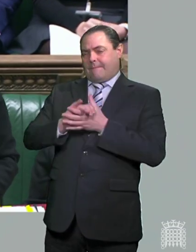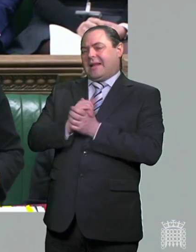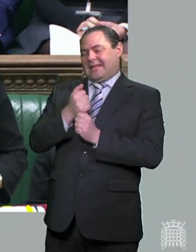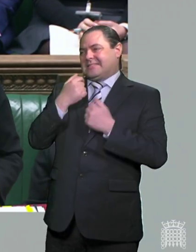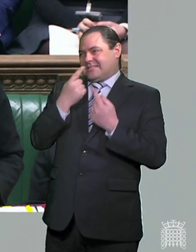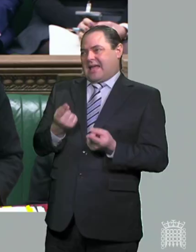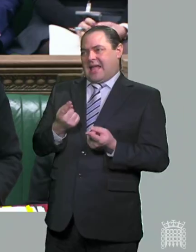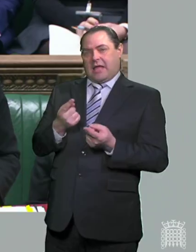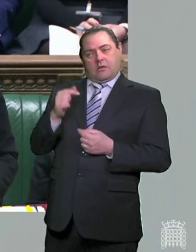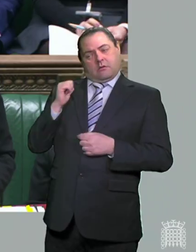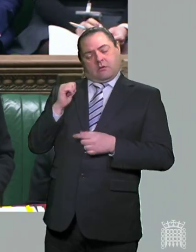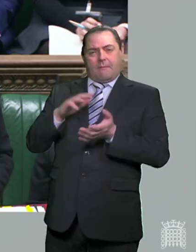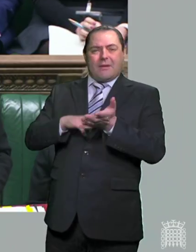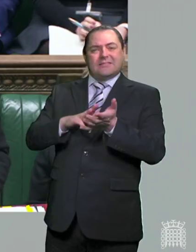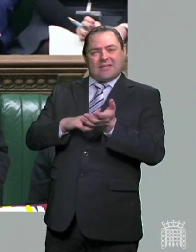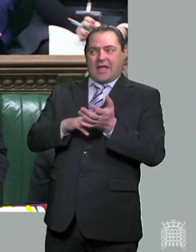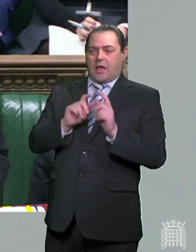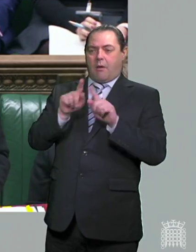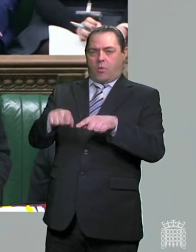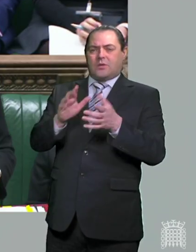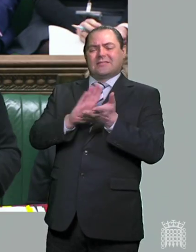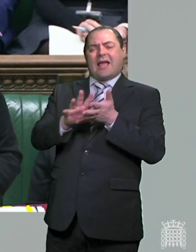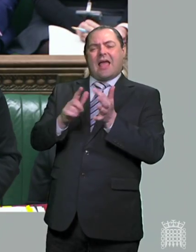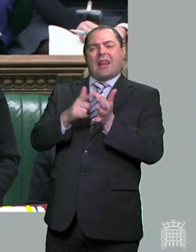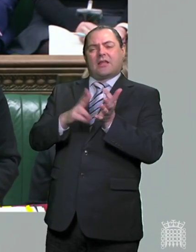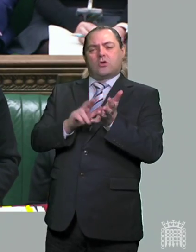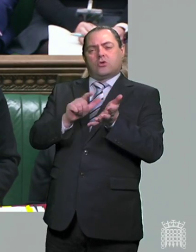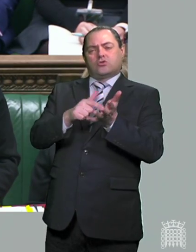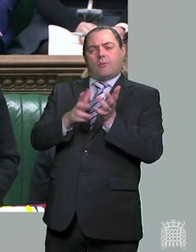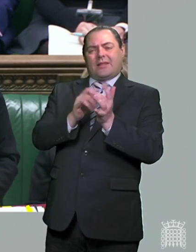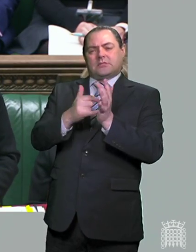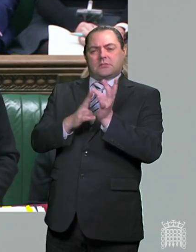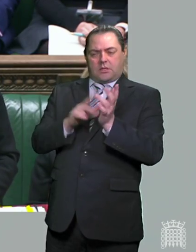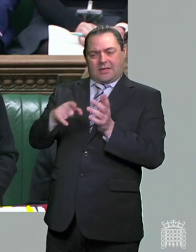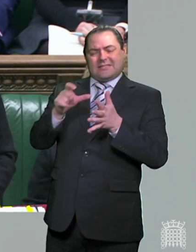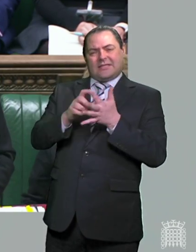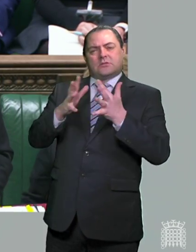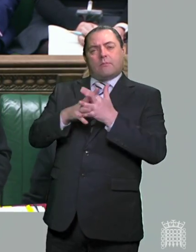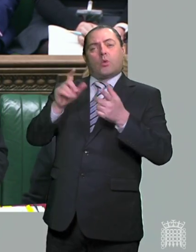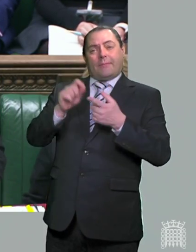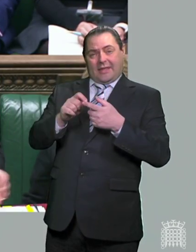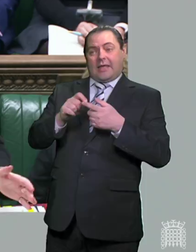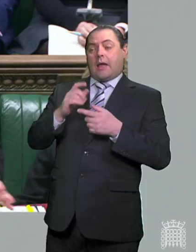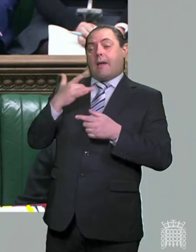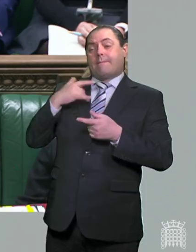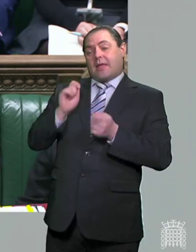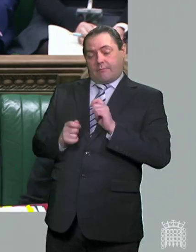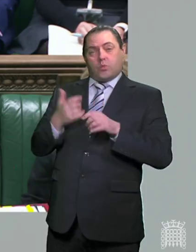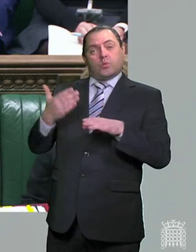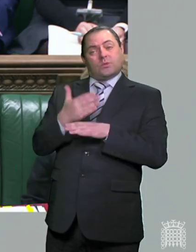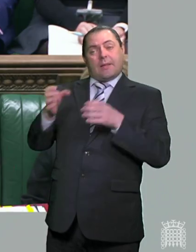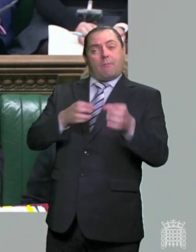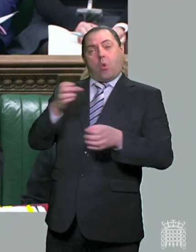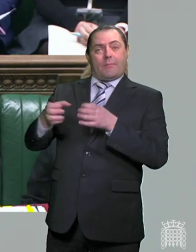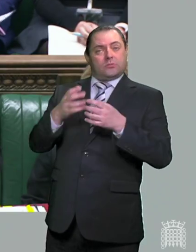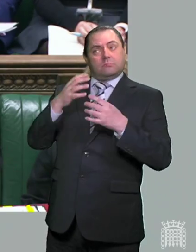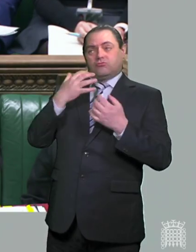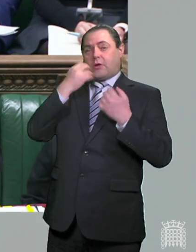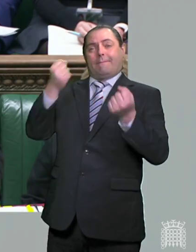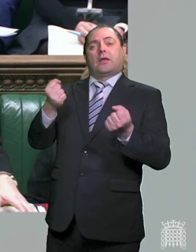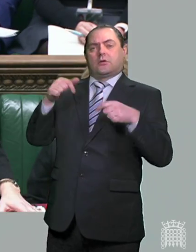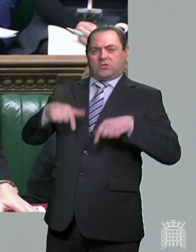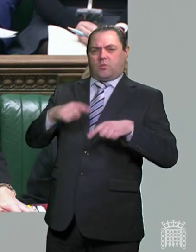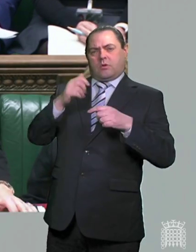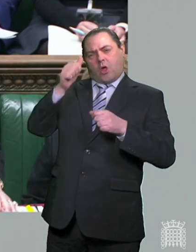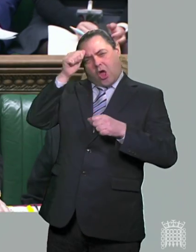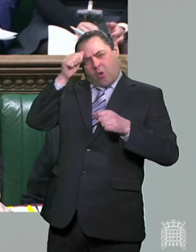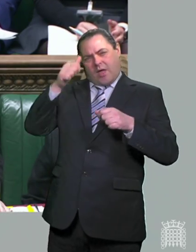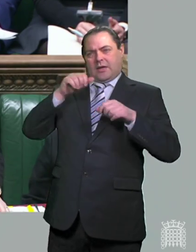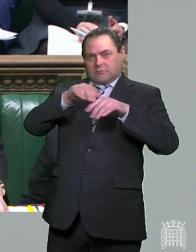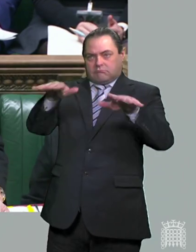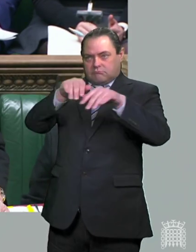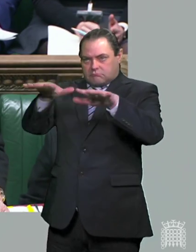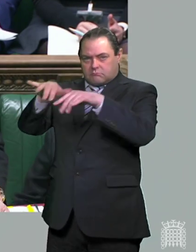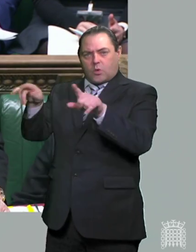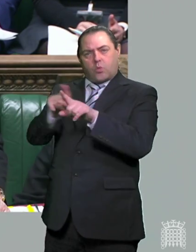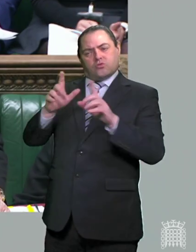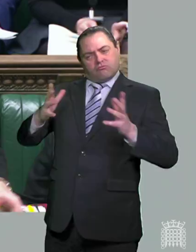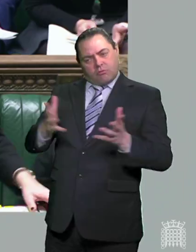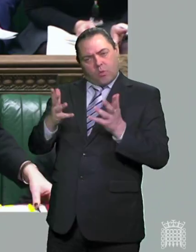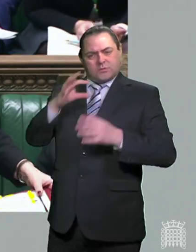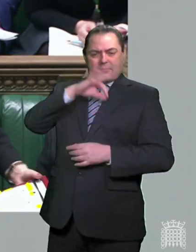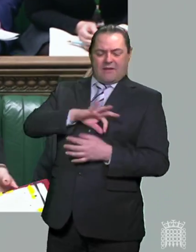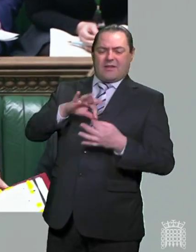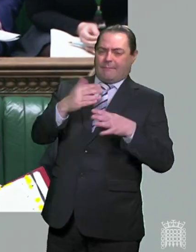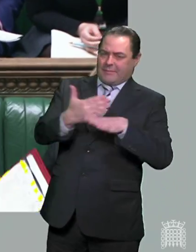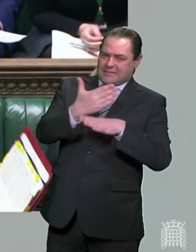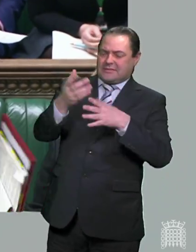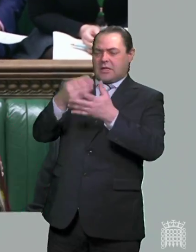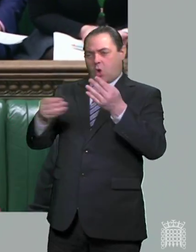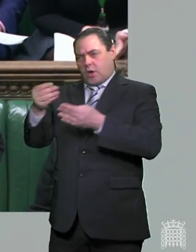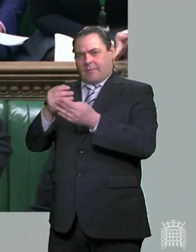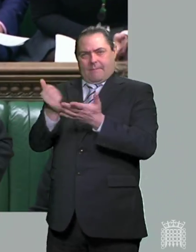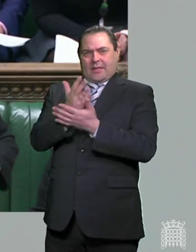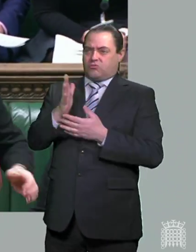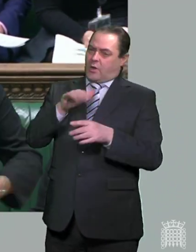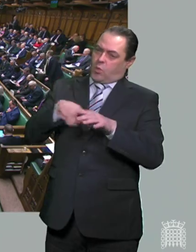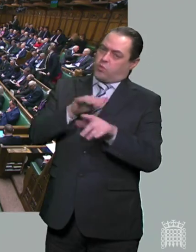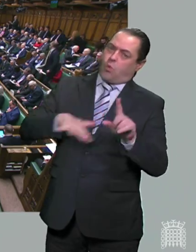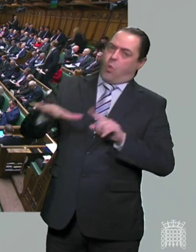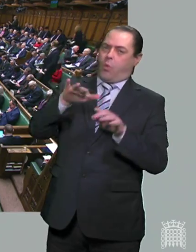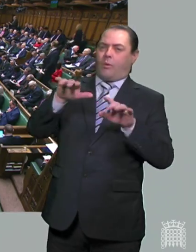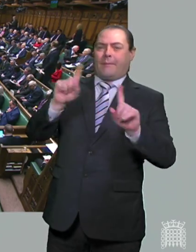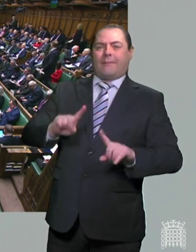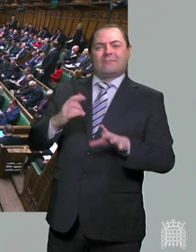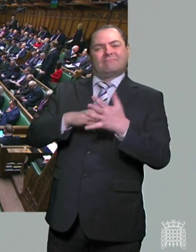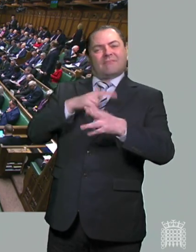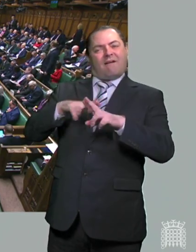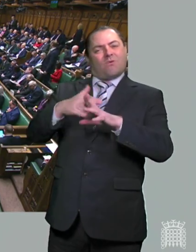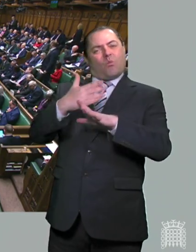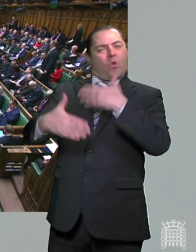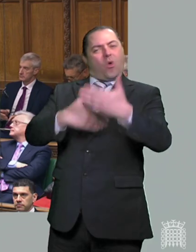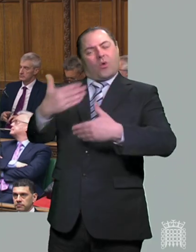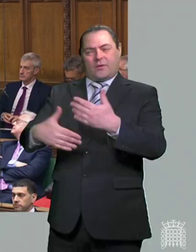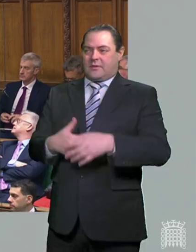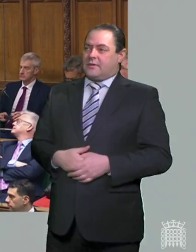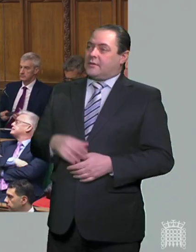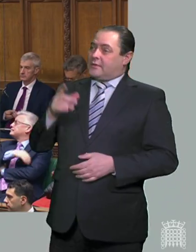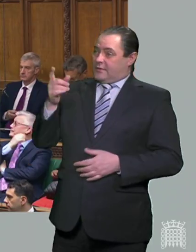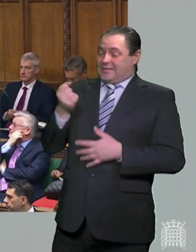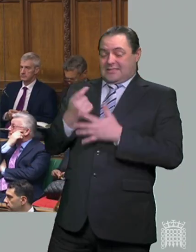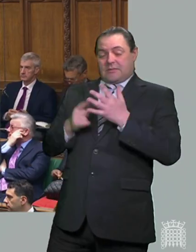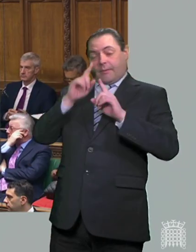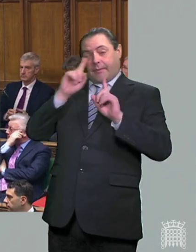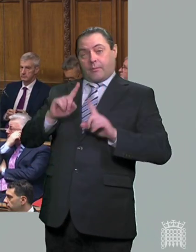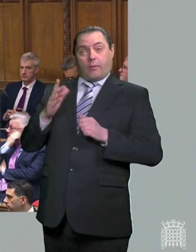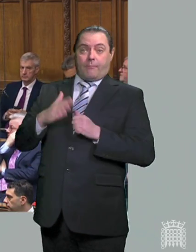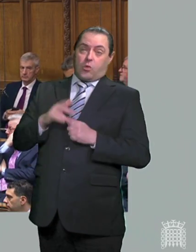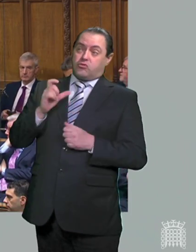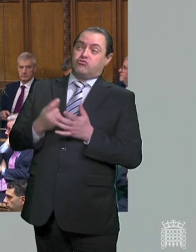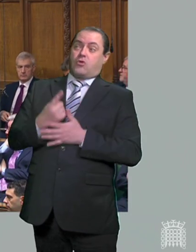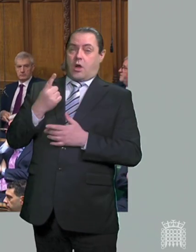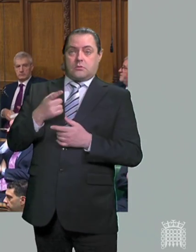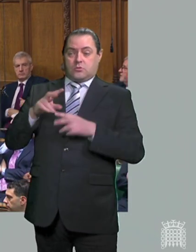To that end, on Monday I was delighted to announce the appointment of Helen Tomlinson as the Department for Work and Pensions menopause employment champion.